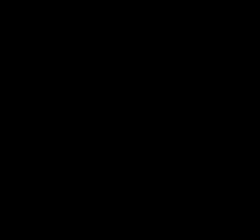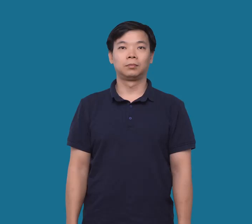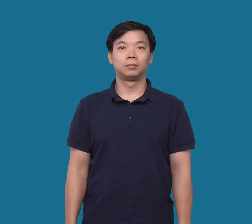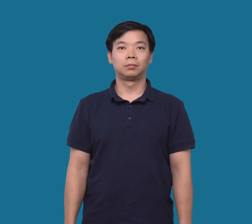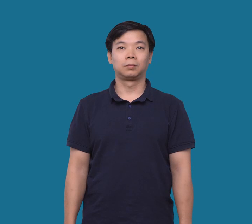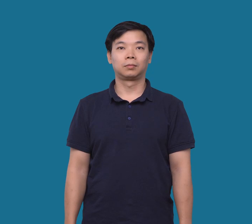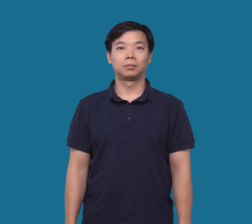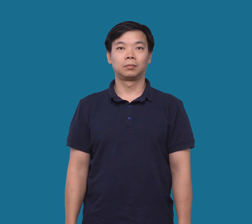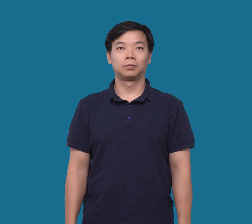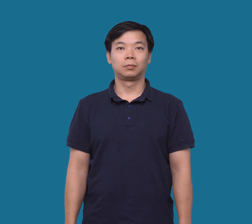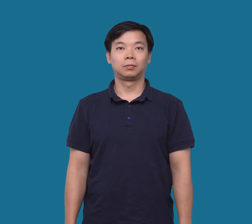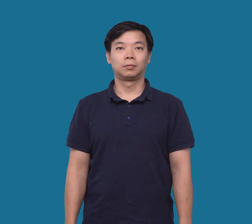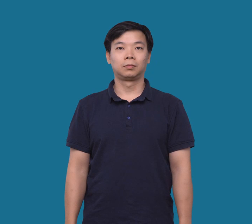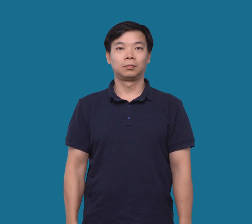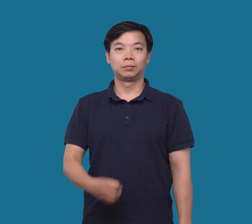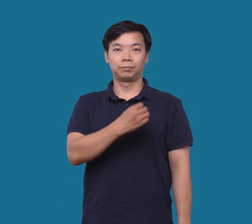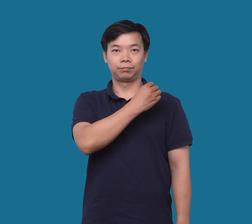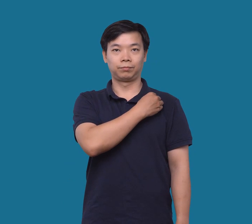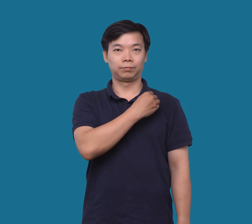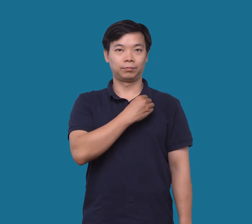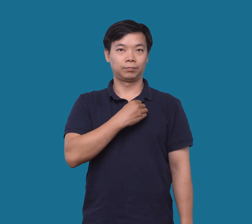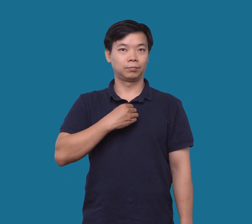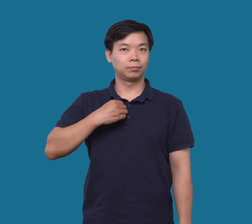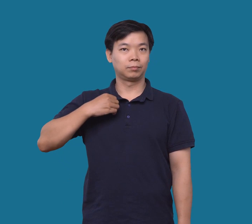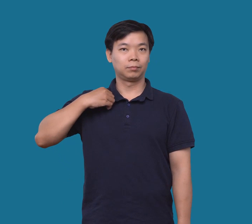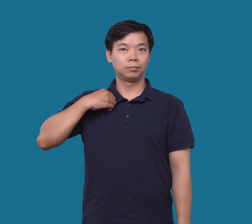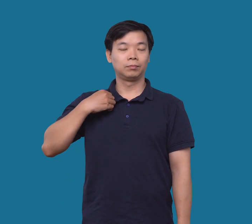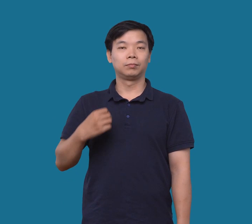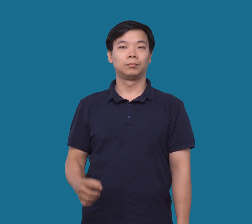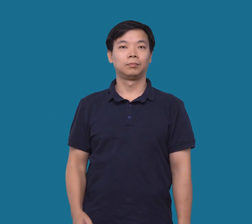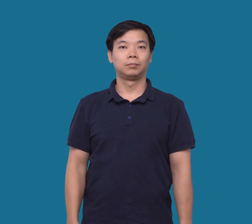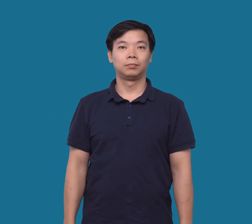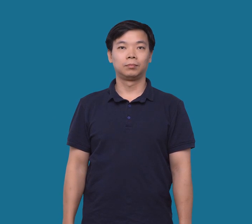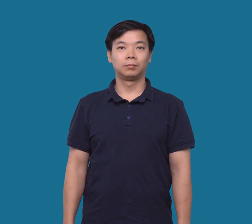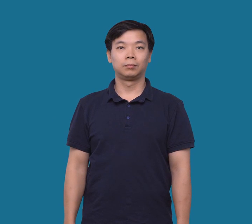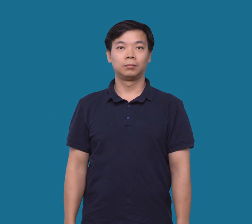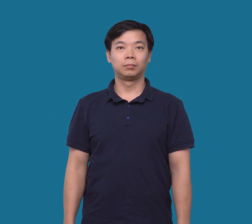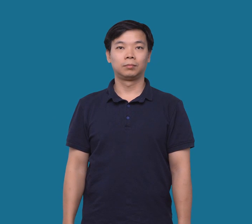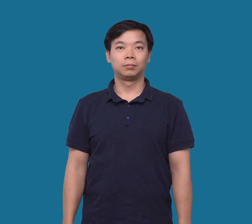chuỗi hạt